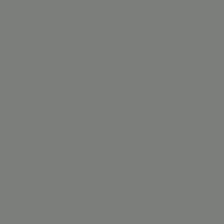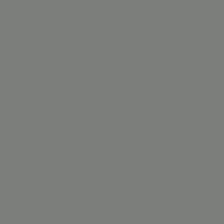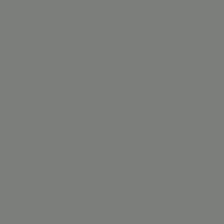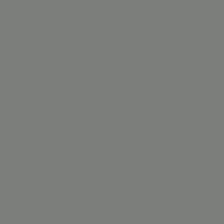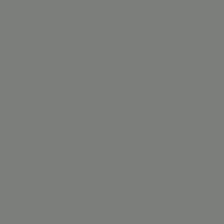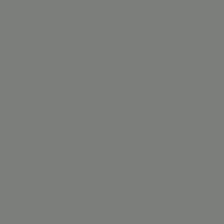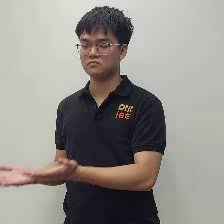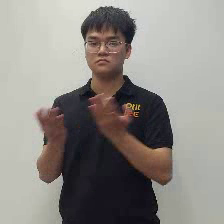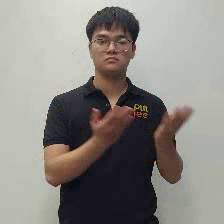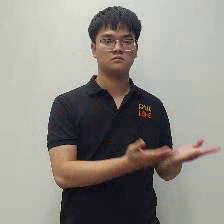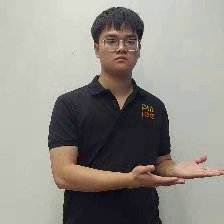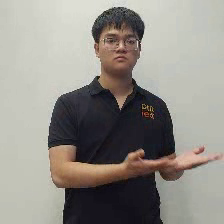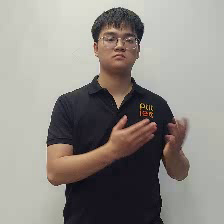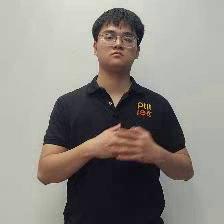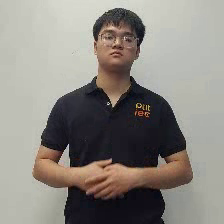Mời vào